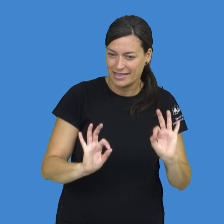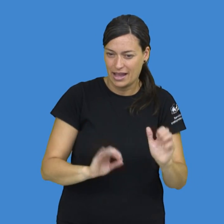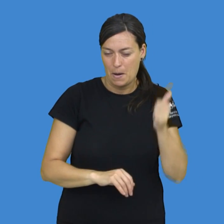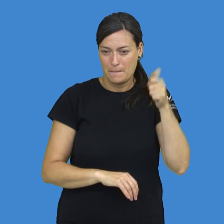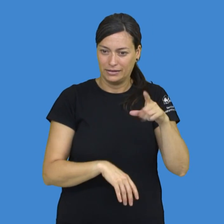más cantidad